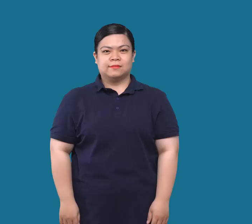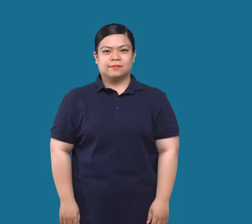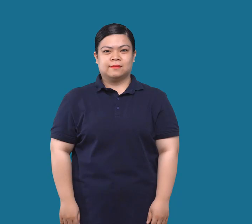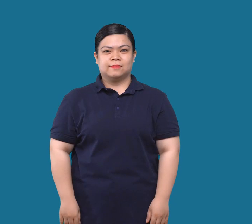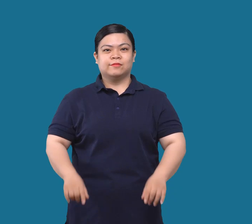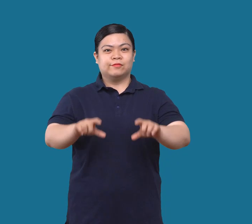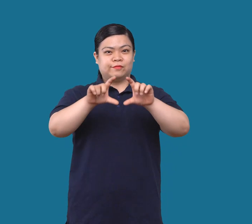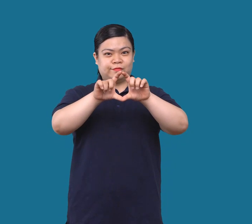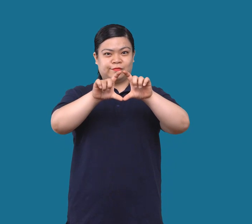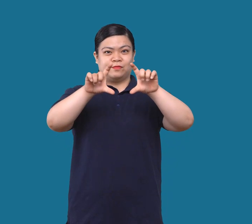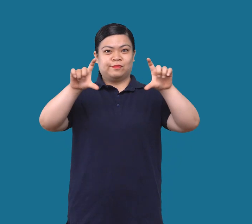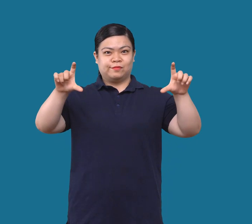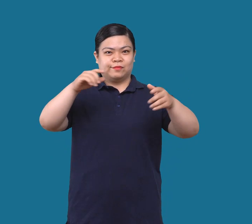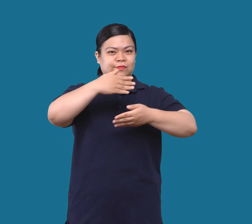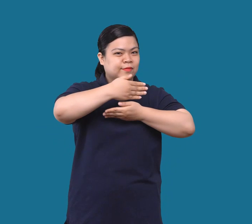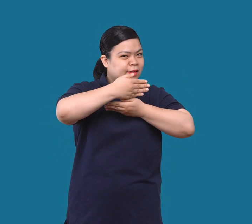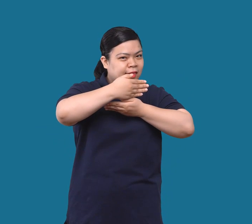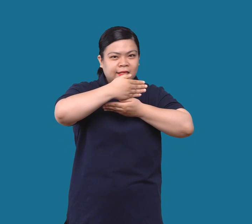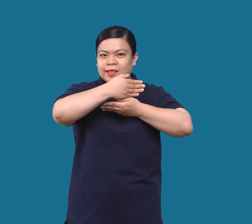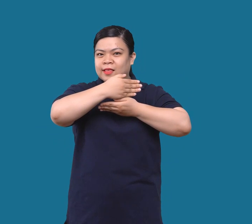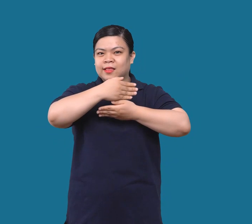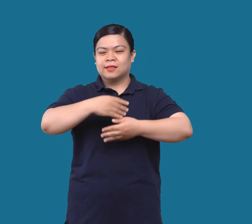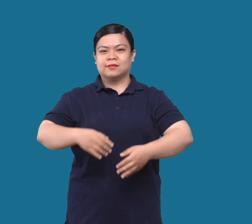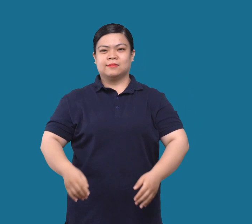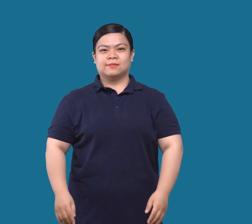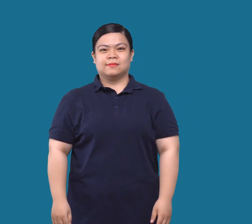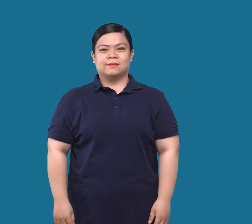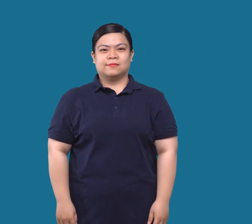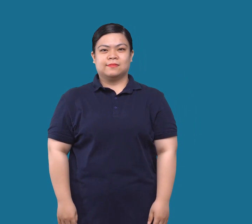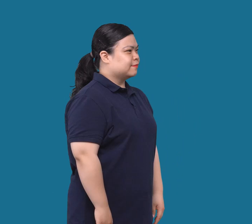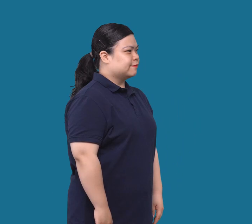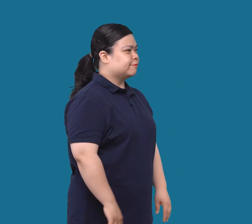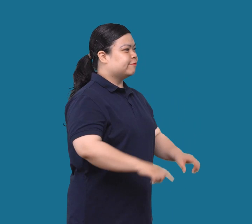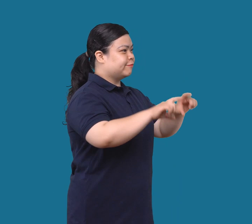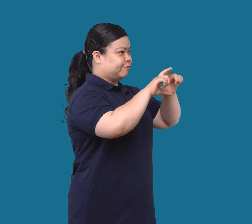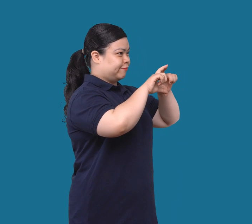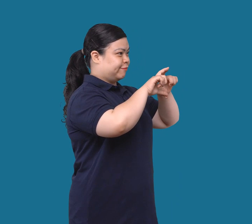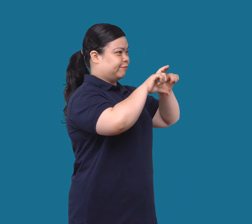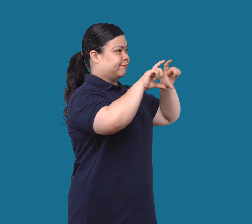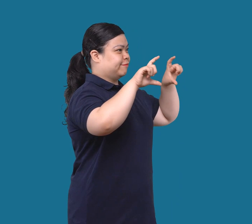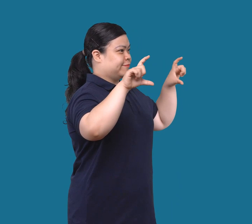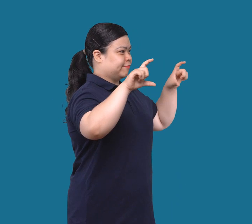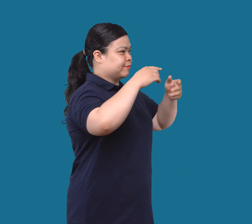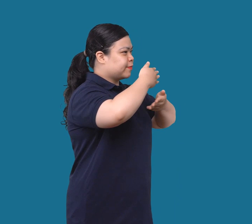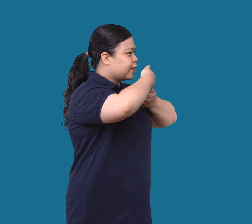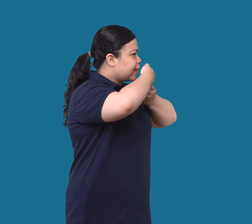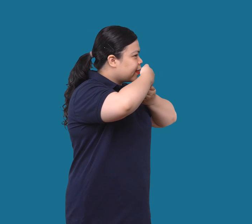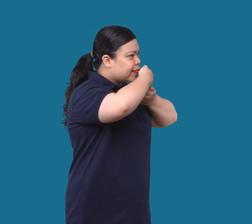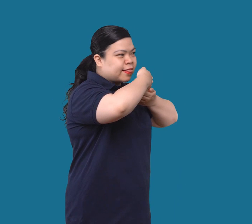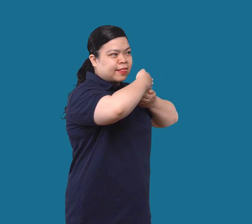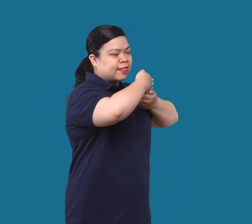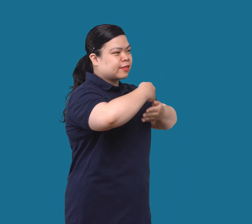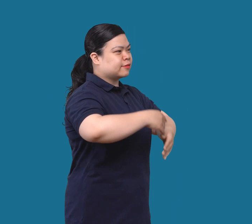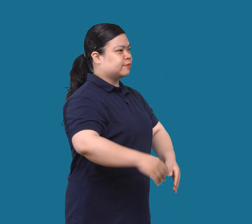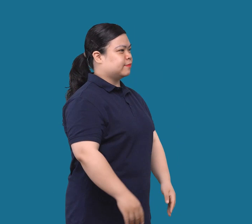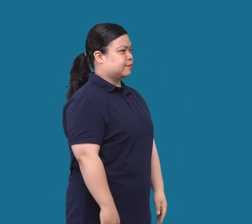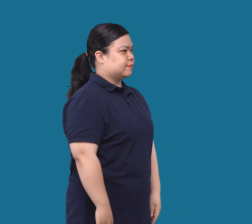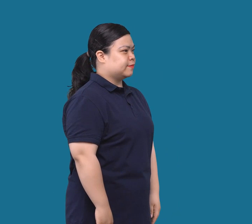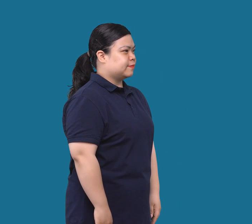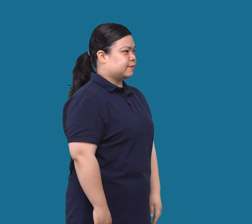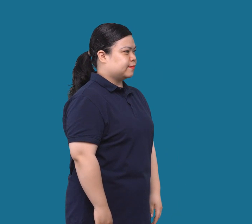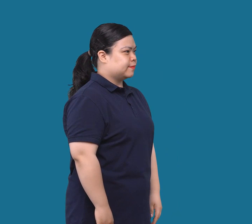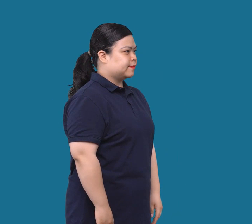phong bì